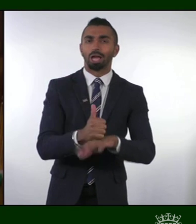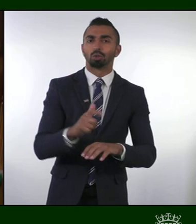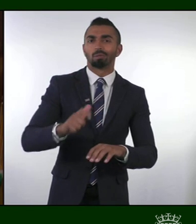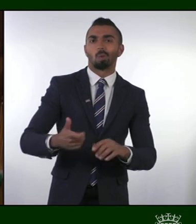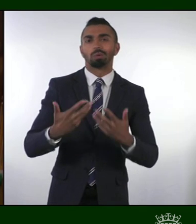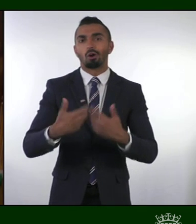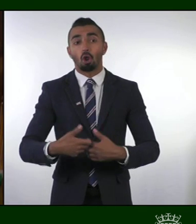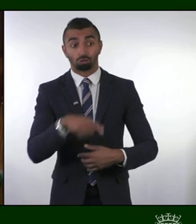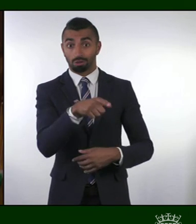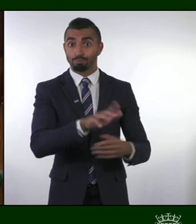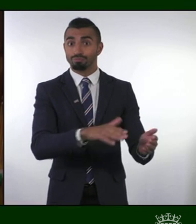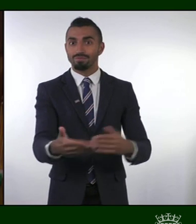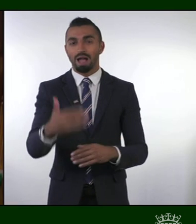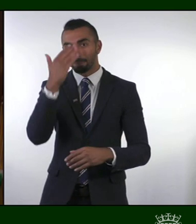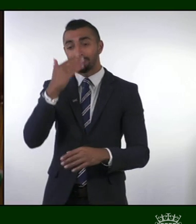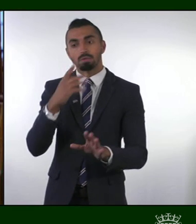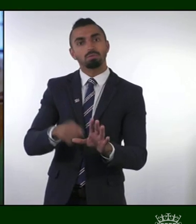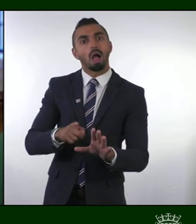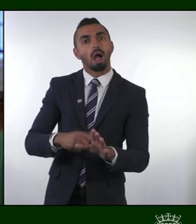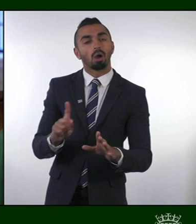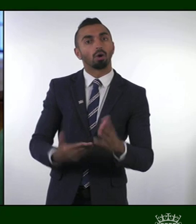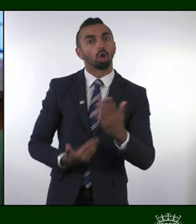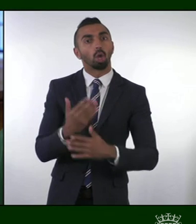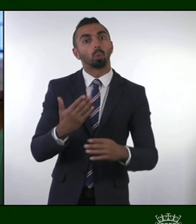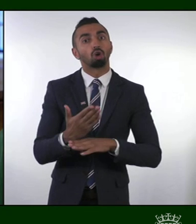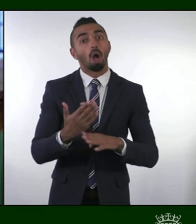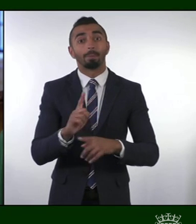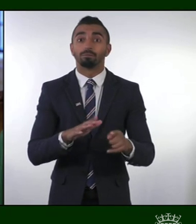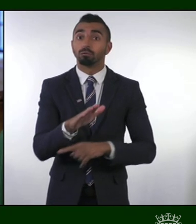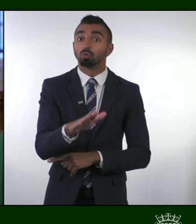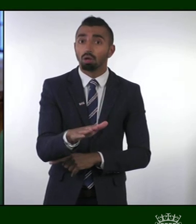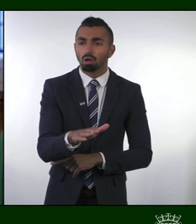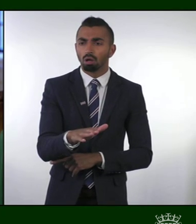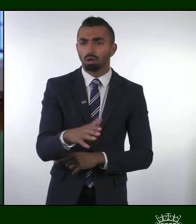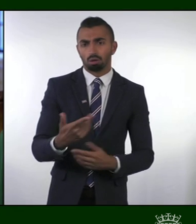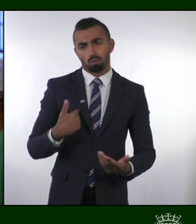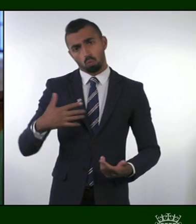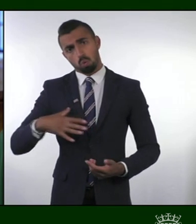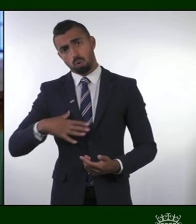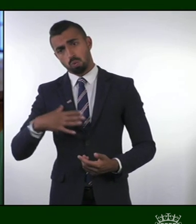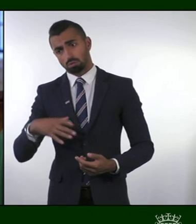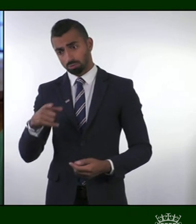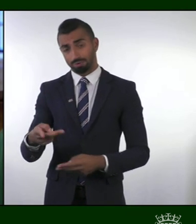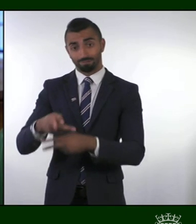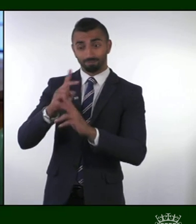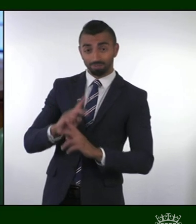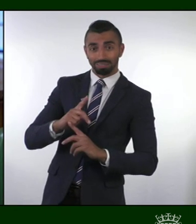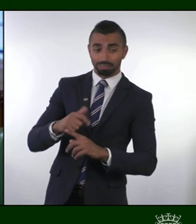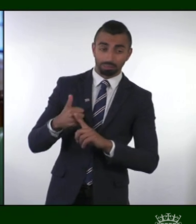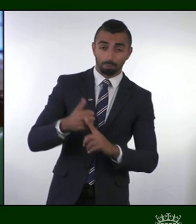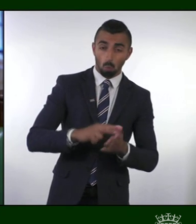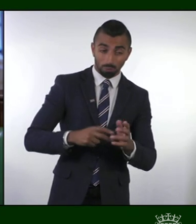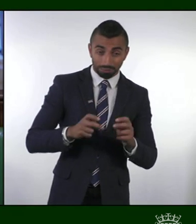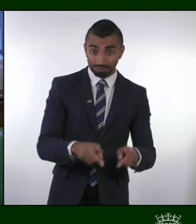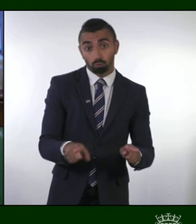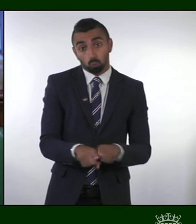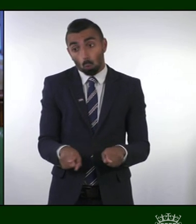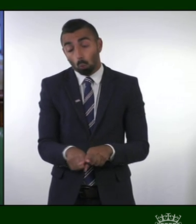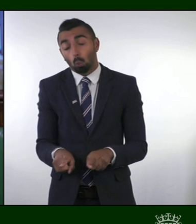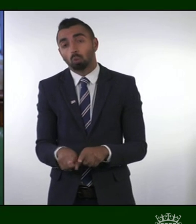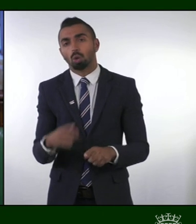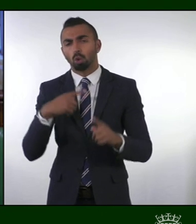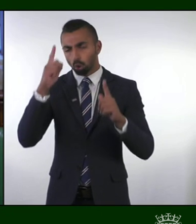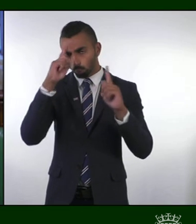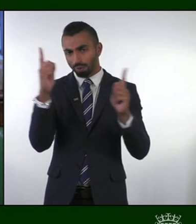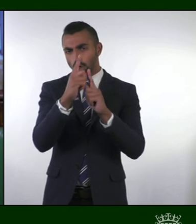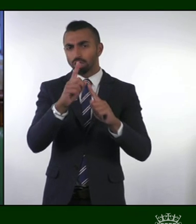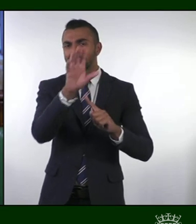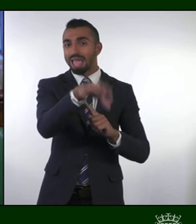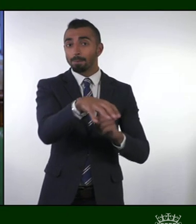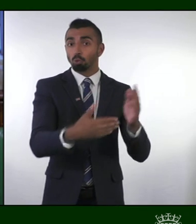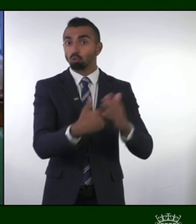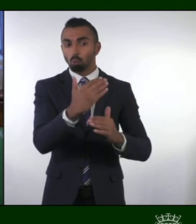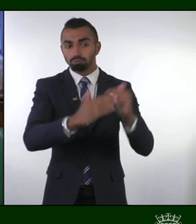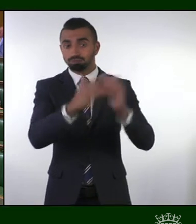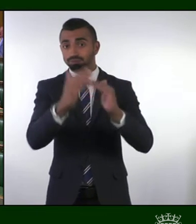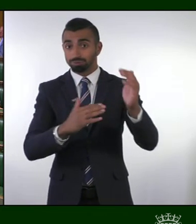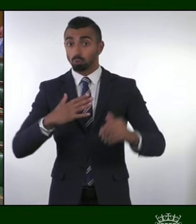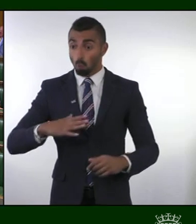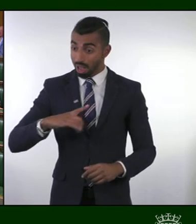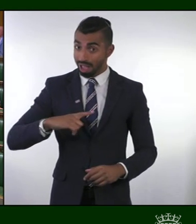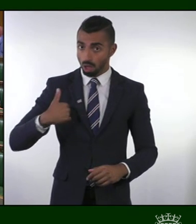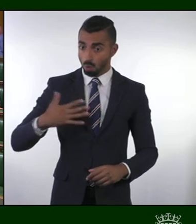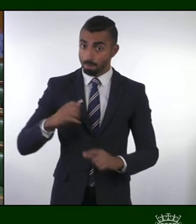Will my right honourable Friend the Chancellor please also visit Dudley to support that scheme, as well as our ambition for a university campus, as I want Dudley people to be jobs-ready?